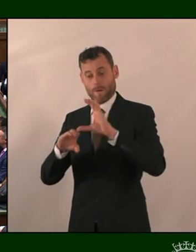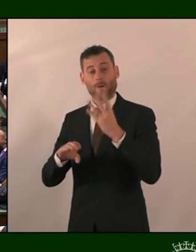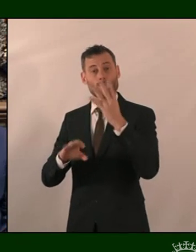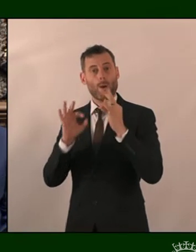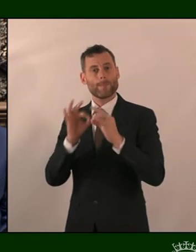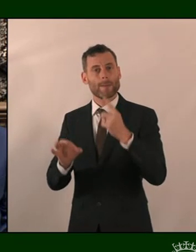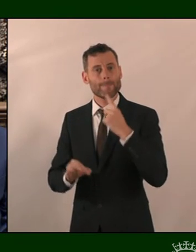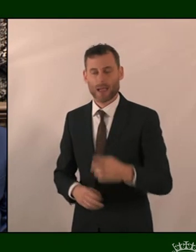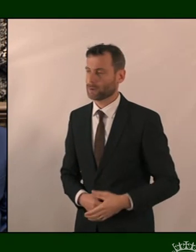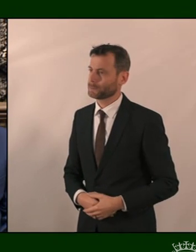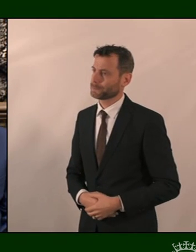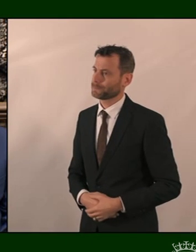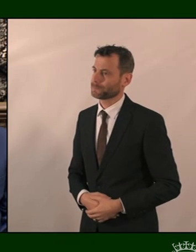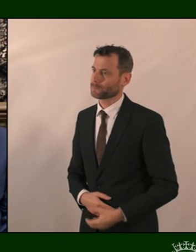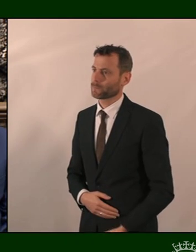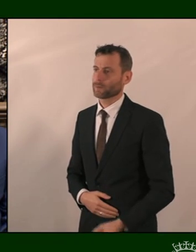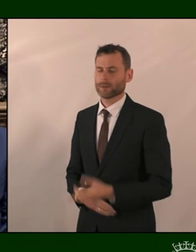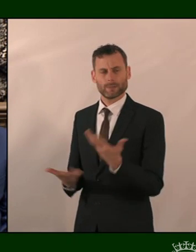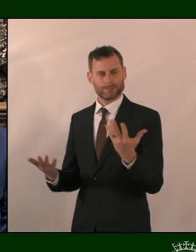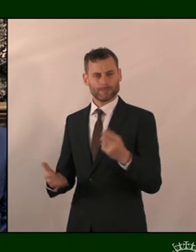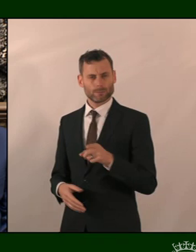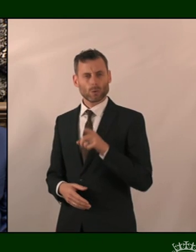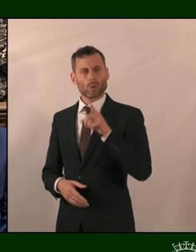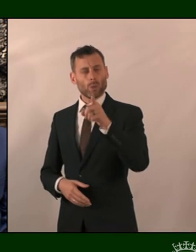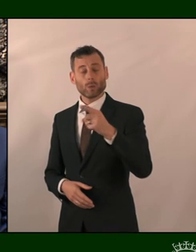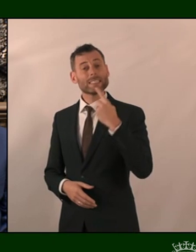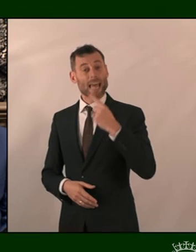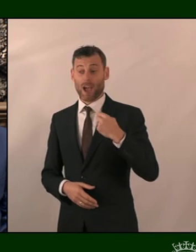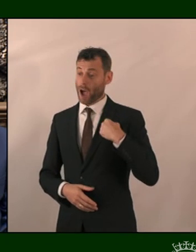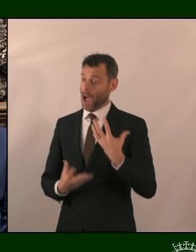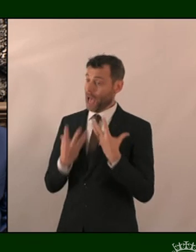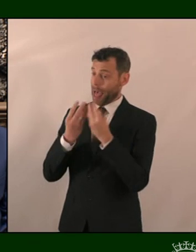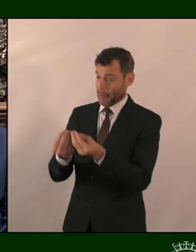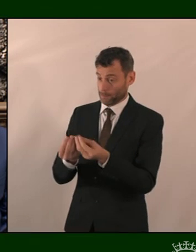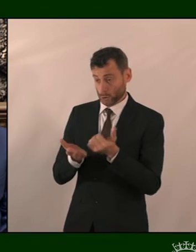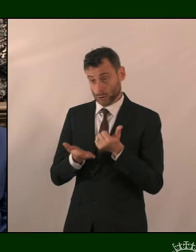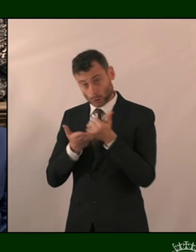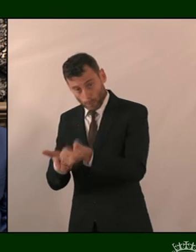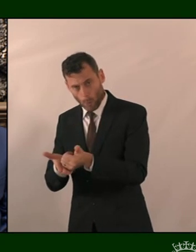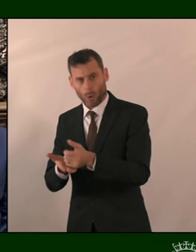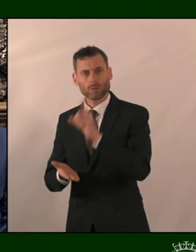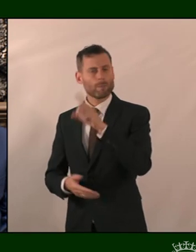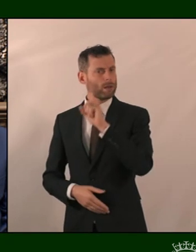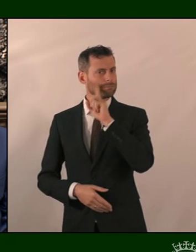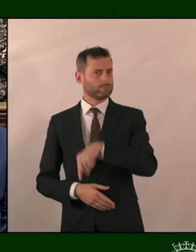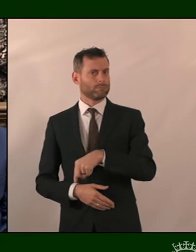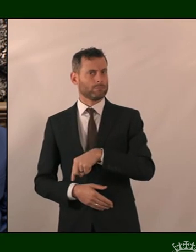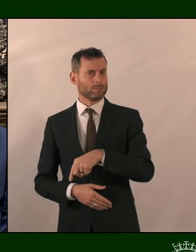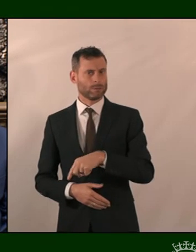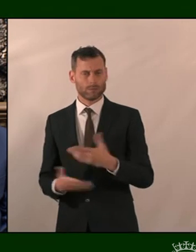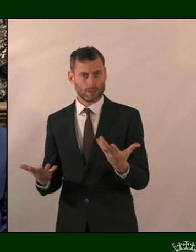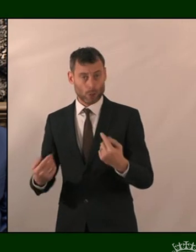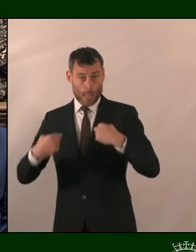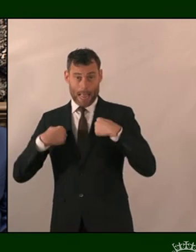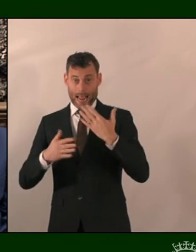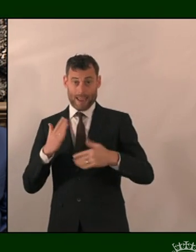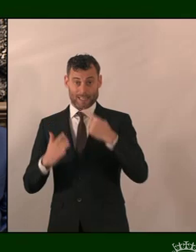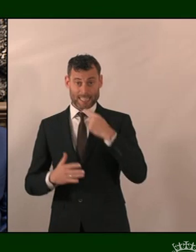“You can’t give local authorities the clear message you are going to support them and then turn your back on them”—not my words, but the words of a Conservative council leader.